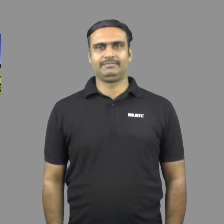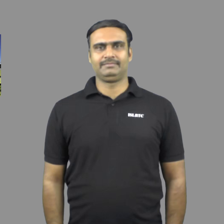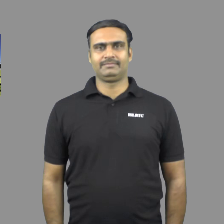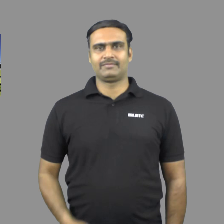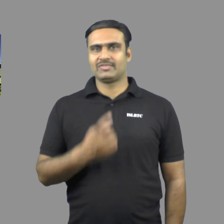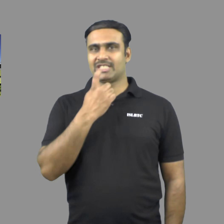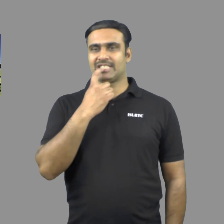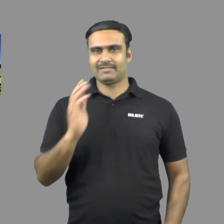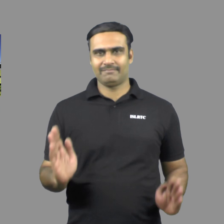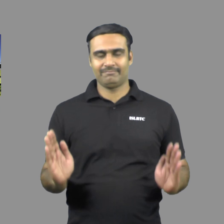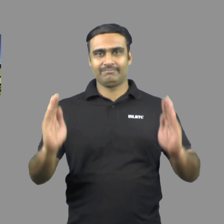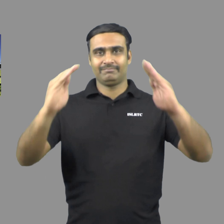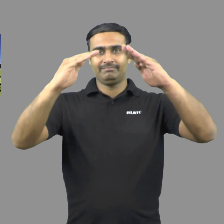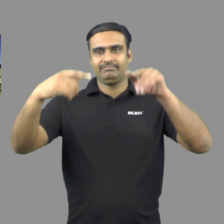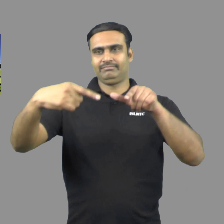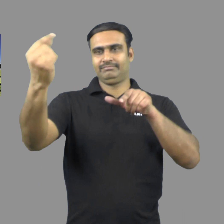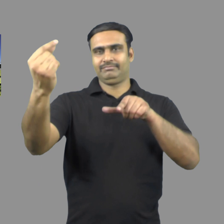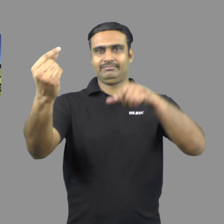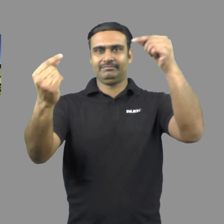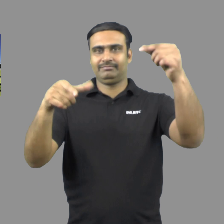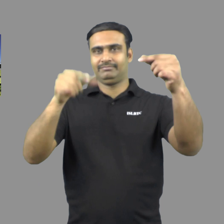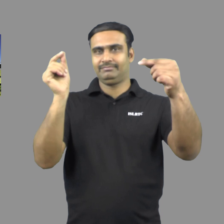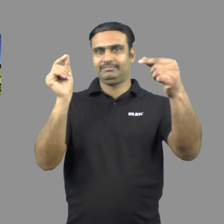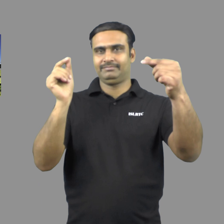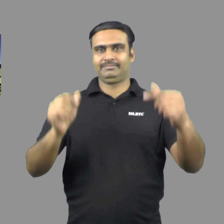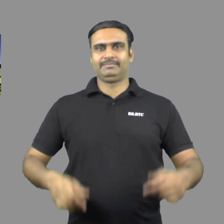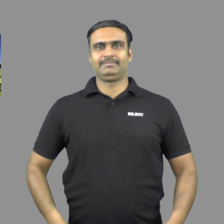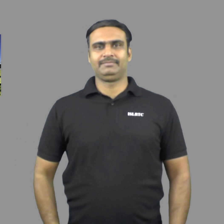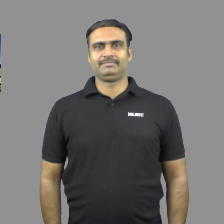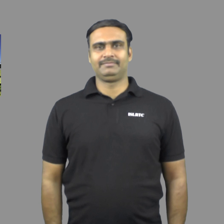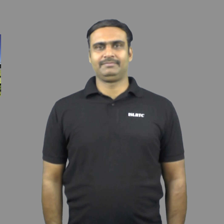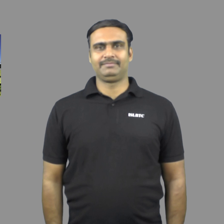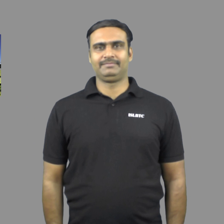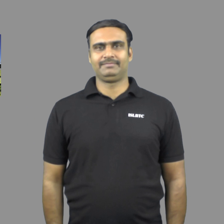Lotus Temple